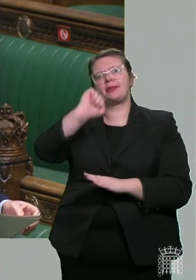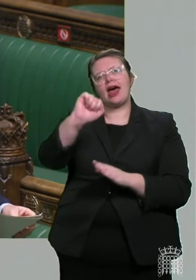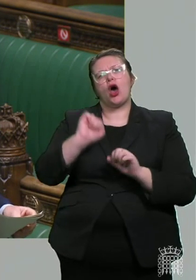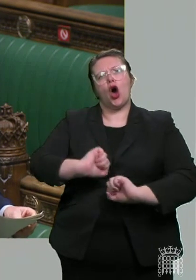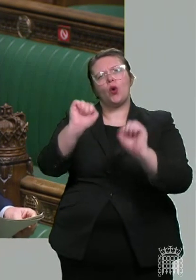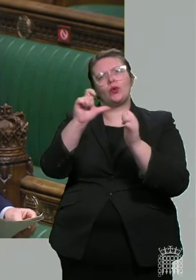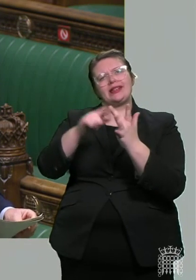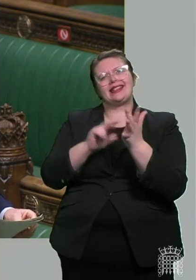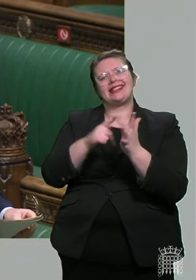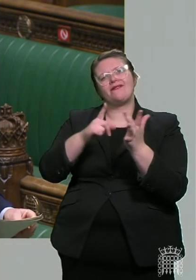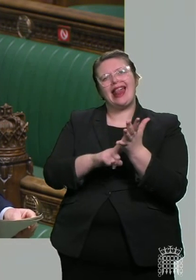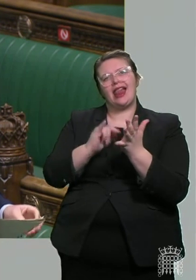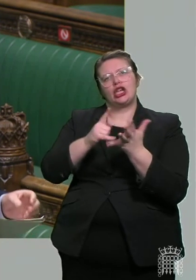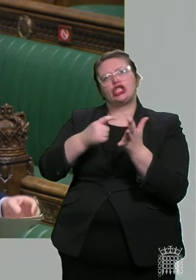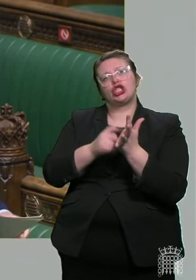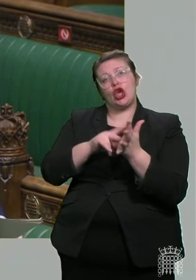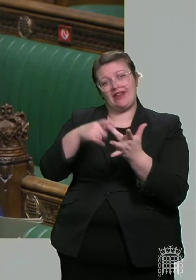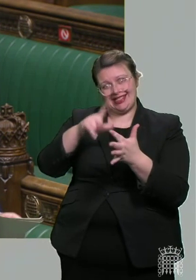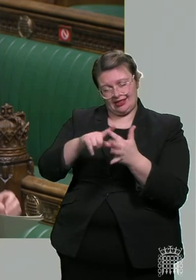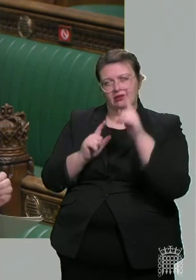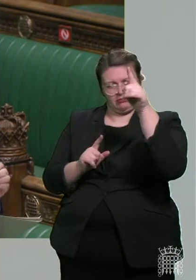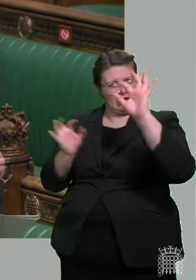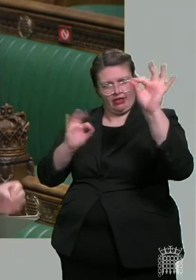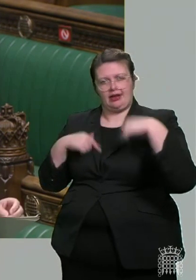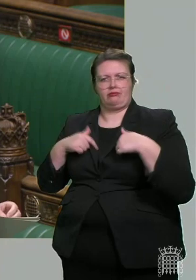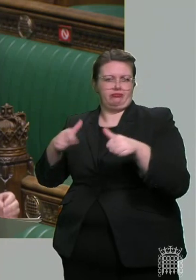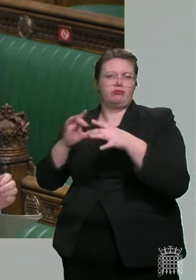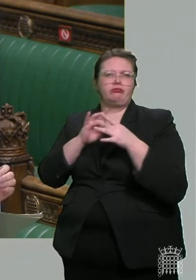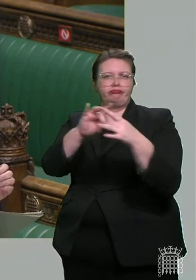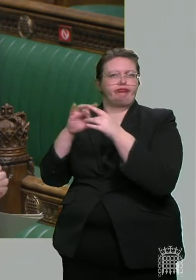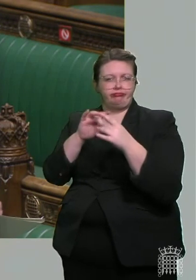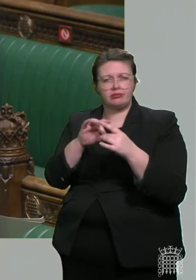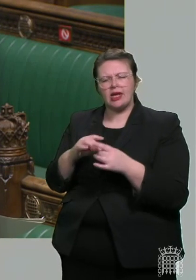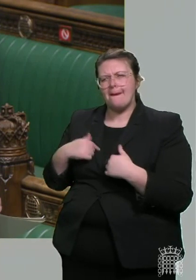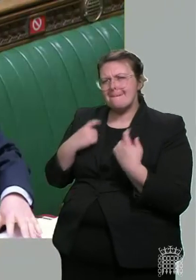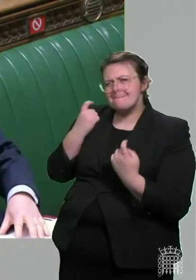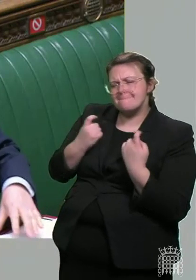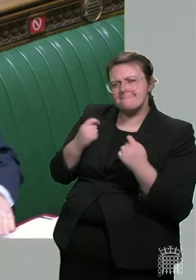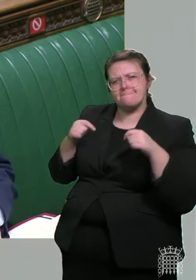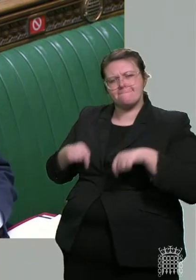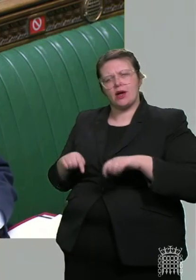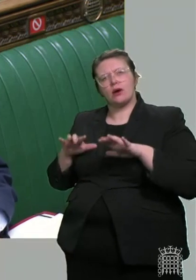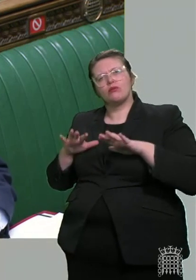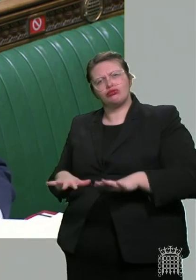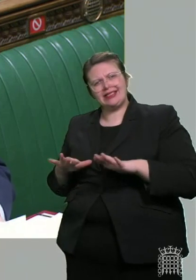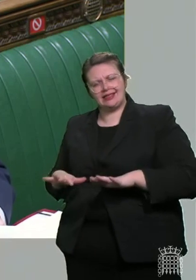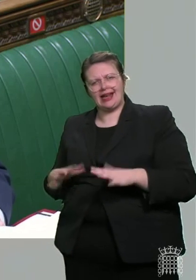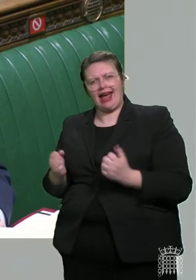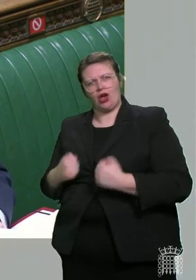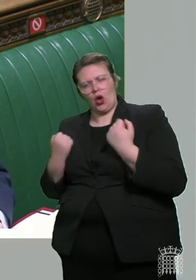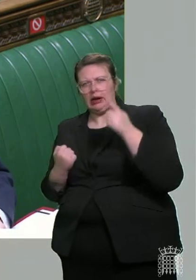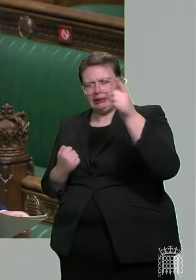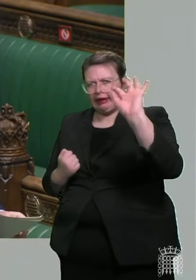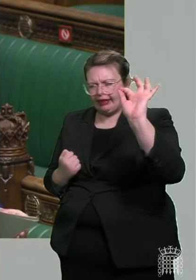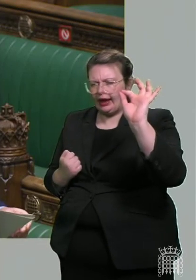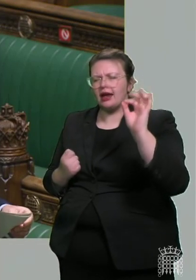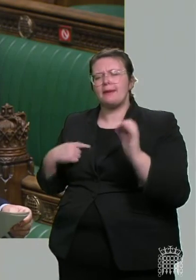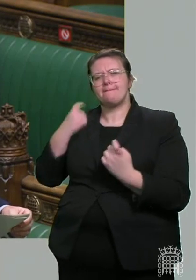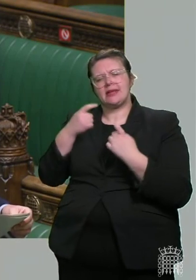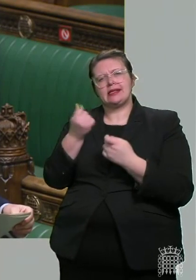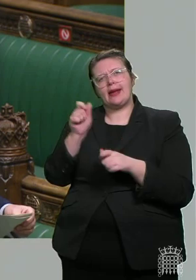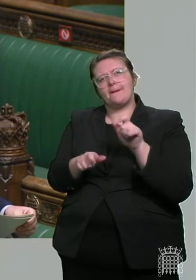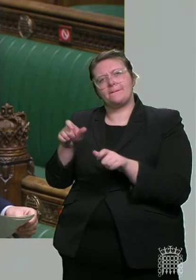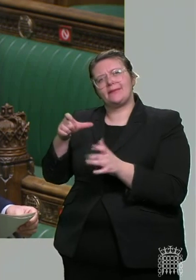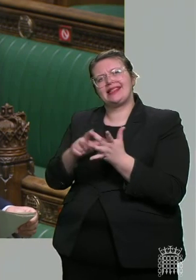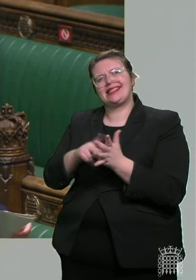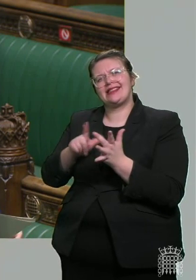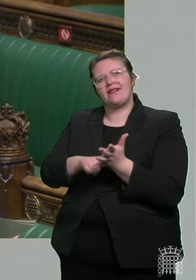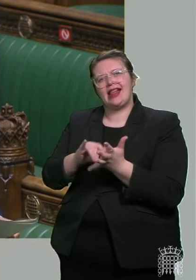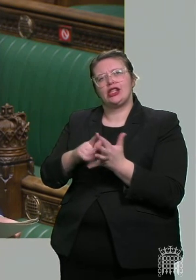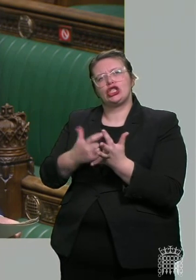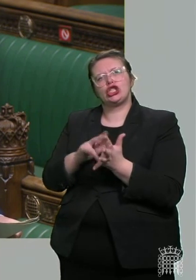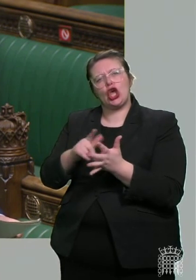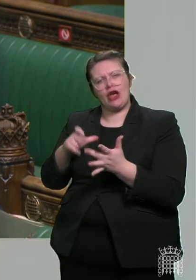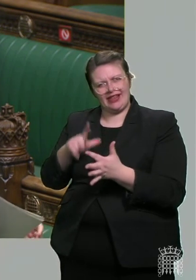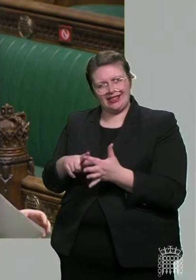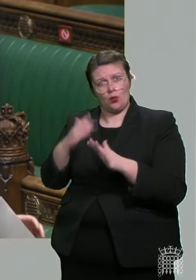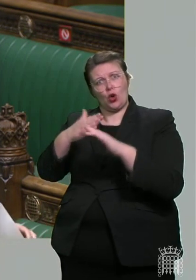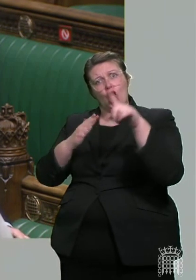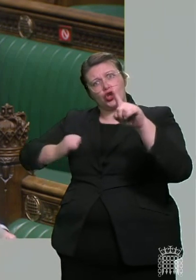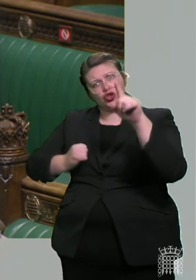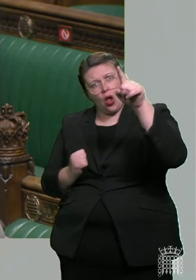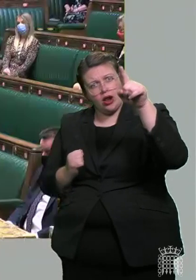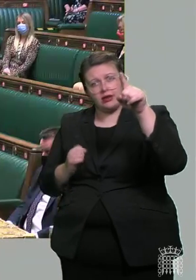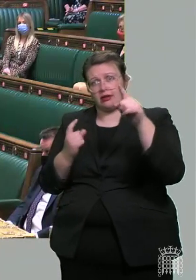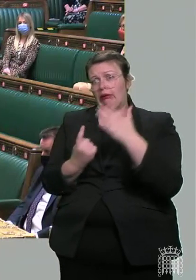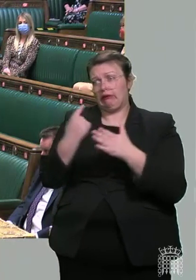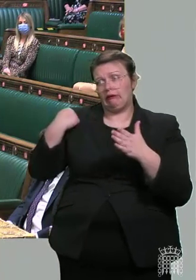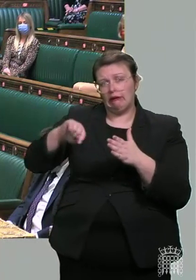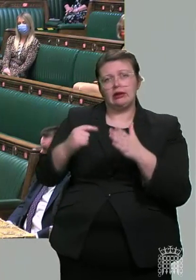Given the turmoil in Scottish politics, will he confirm that any civil servants who feel pressurised to behave inappropriately have a mechanism to seek redress beyond the Ministers to whom they are immediately answerable?